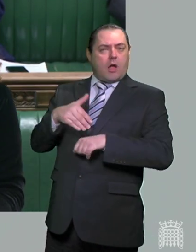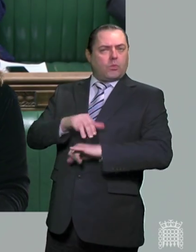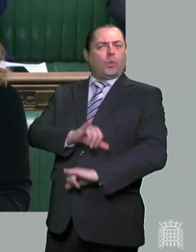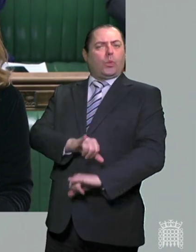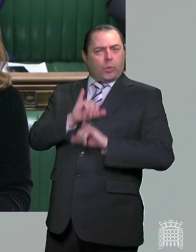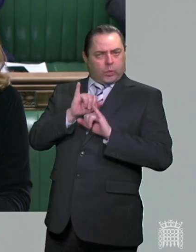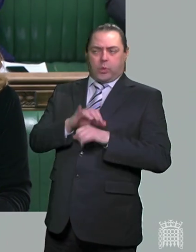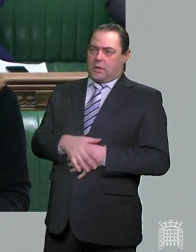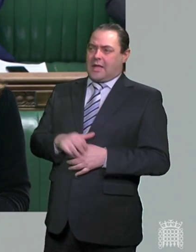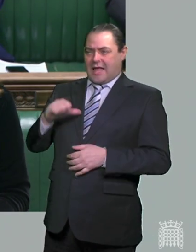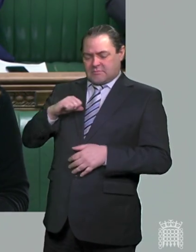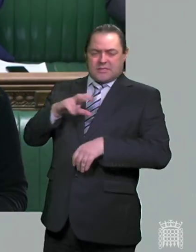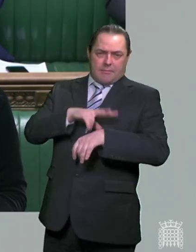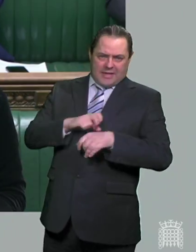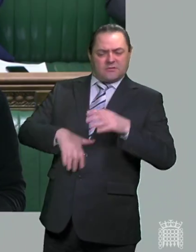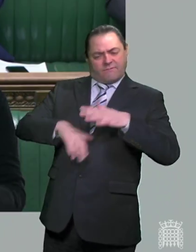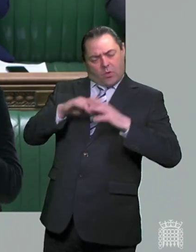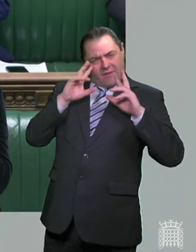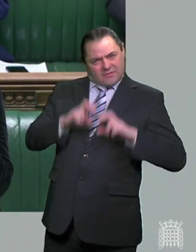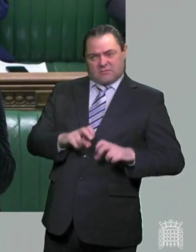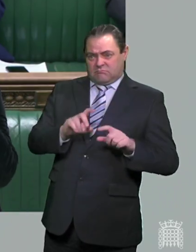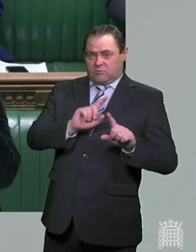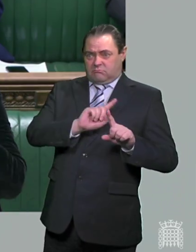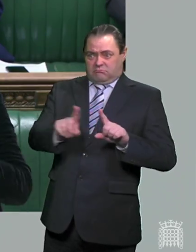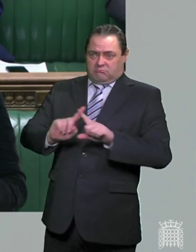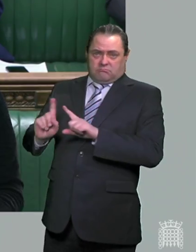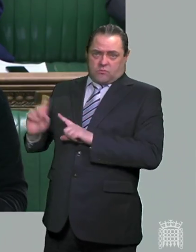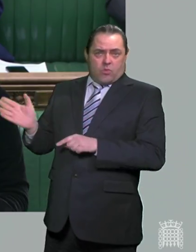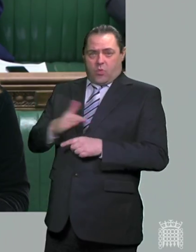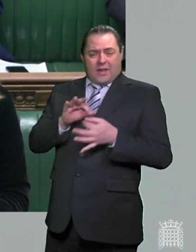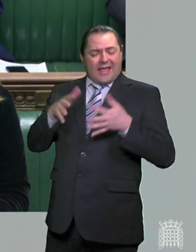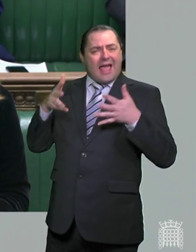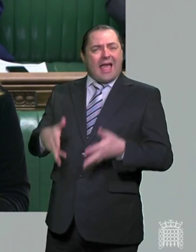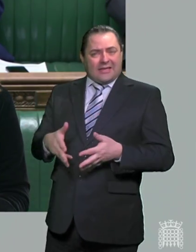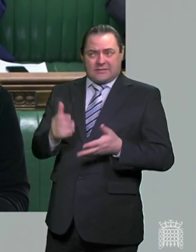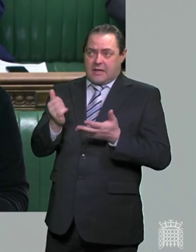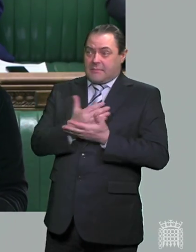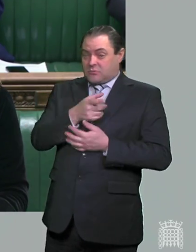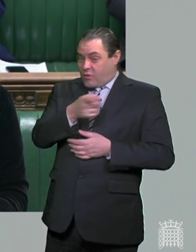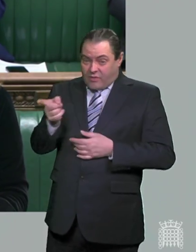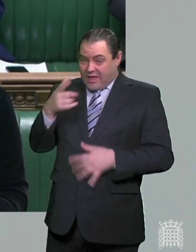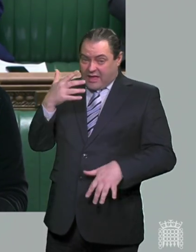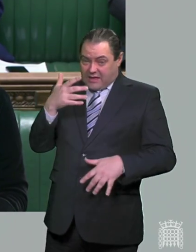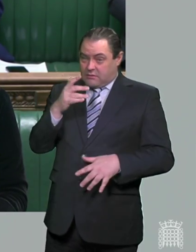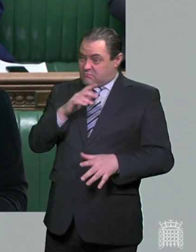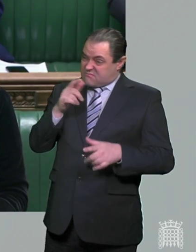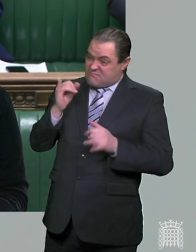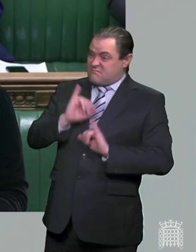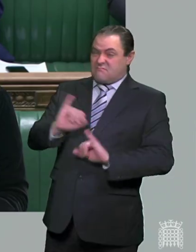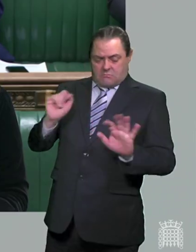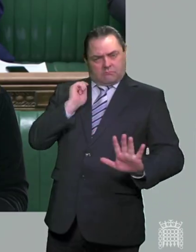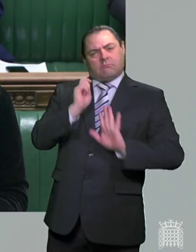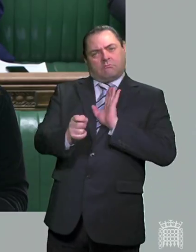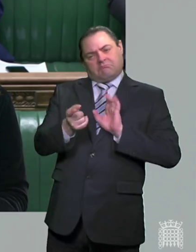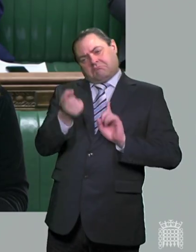We expect the police to fully investigate all those sorts of hateful attacks to make sure that the cowards who commit them feel the full force of the law.